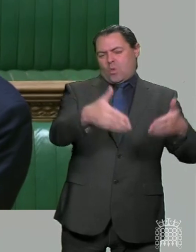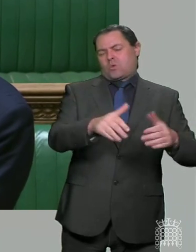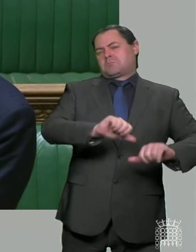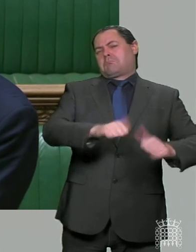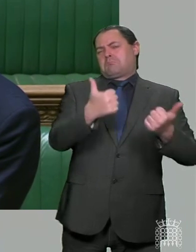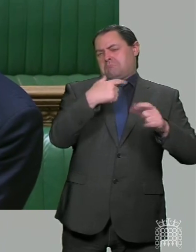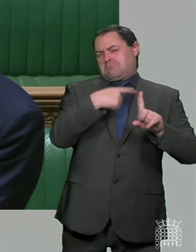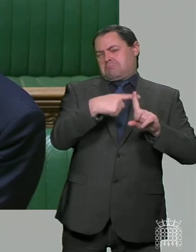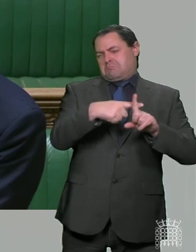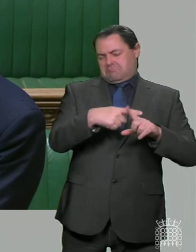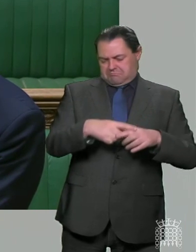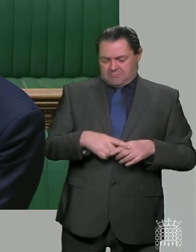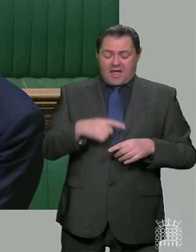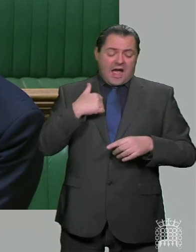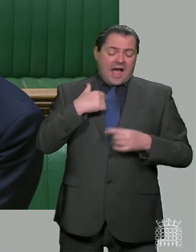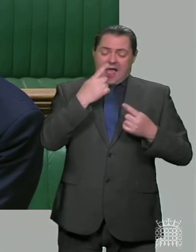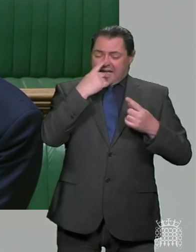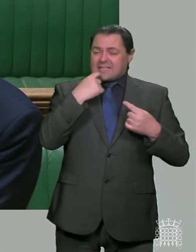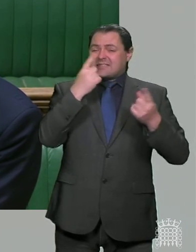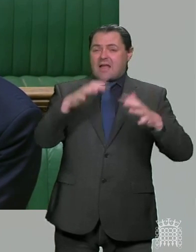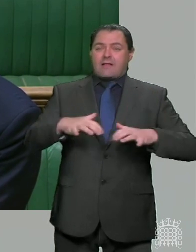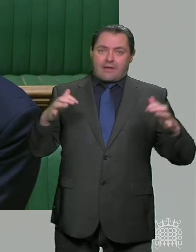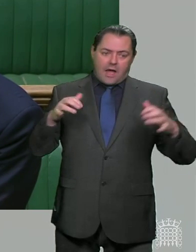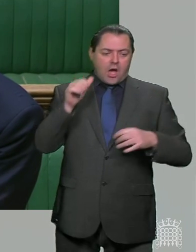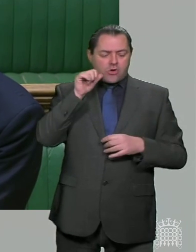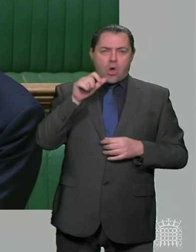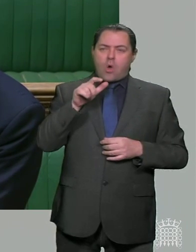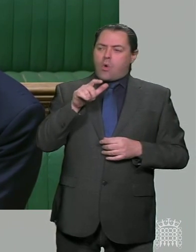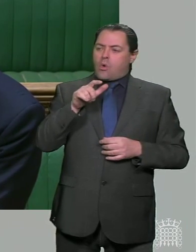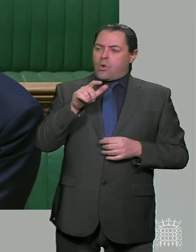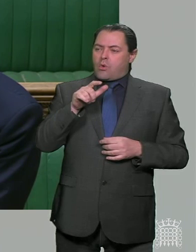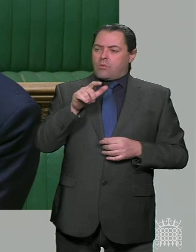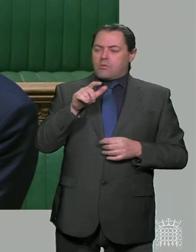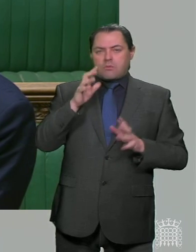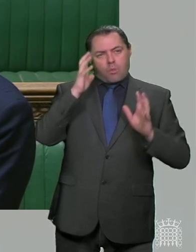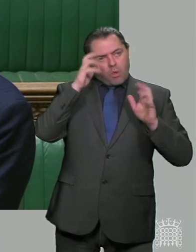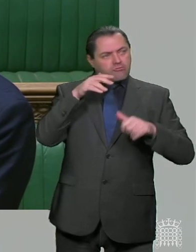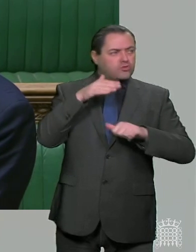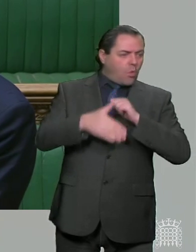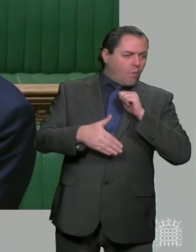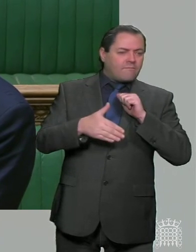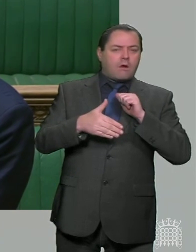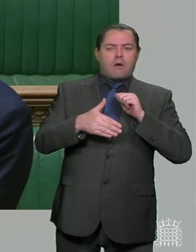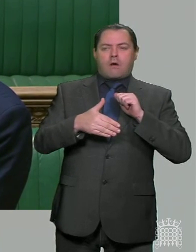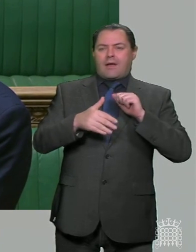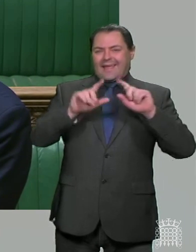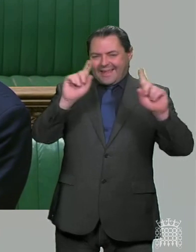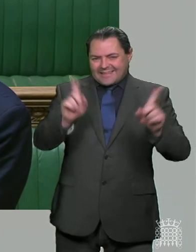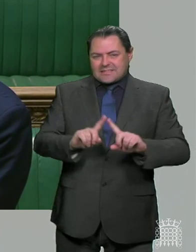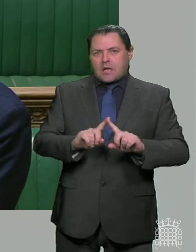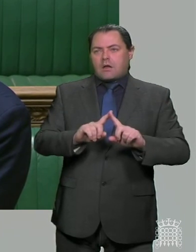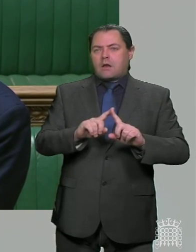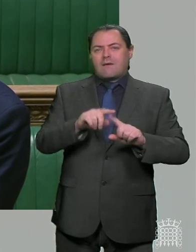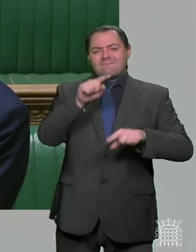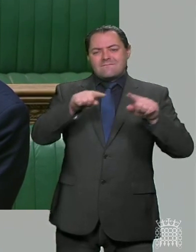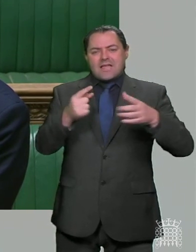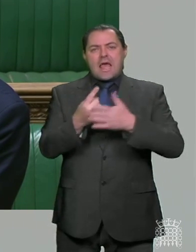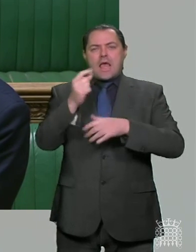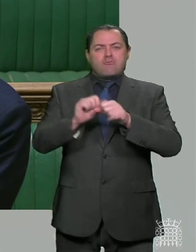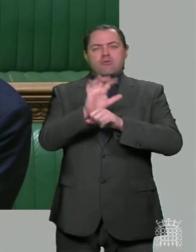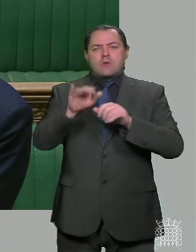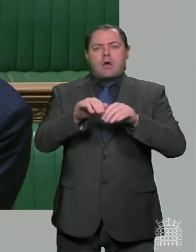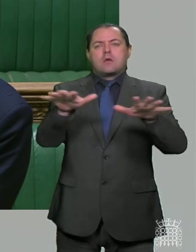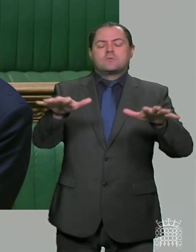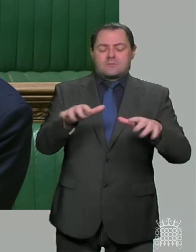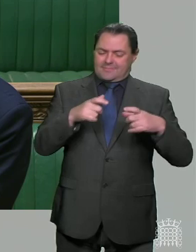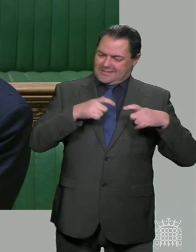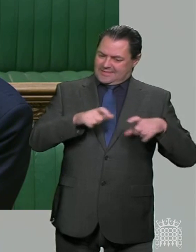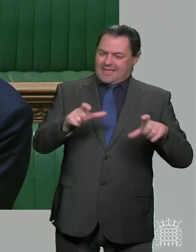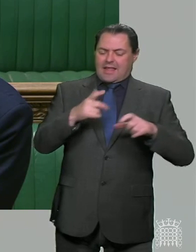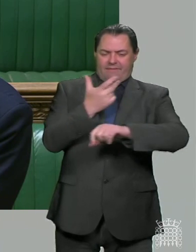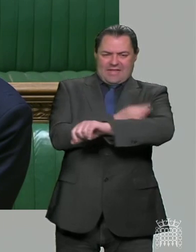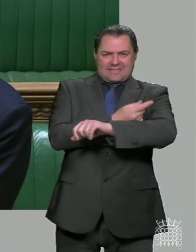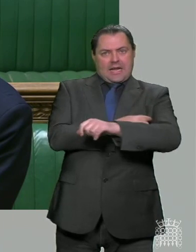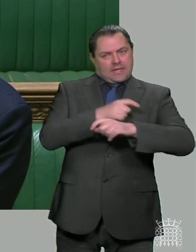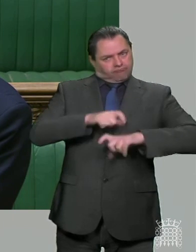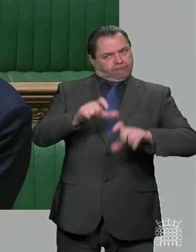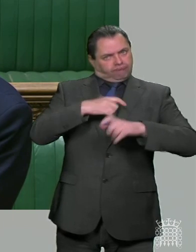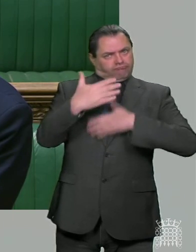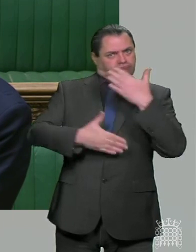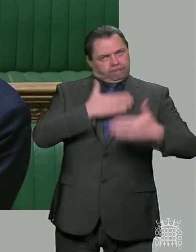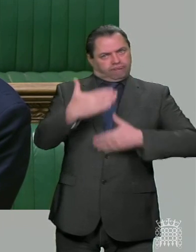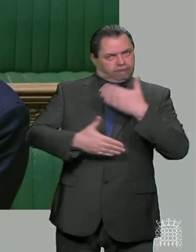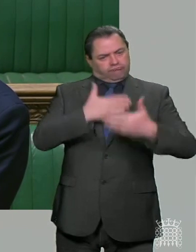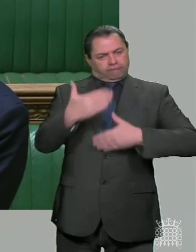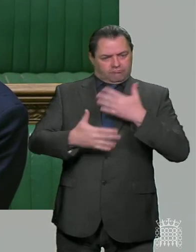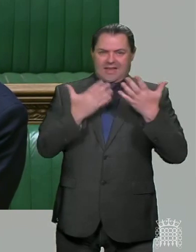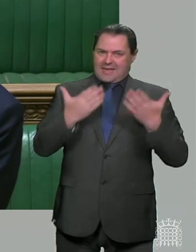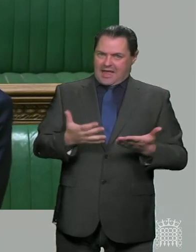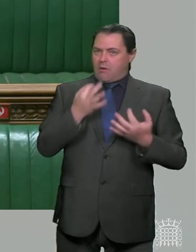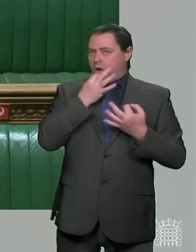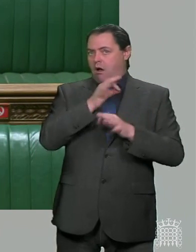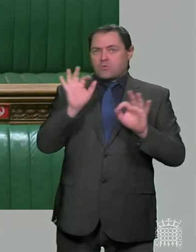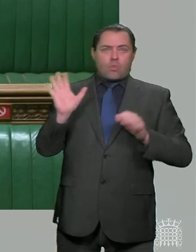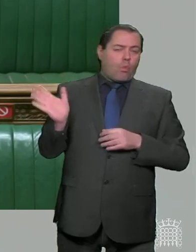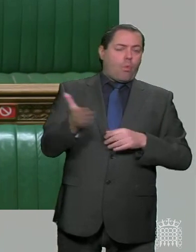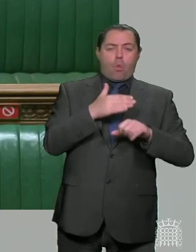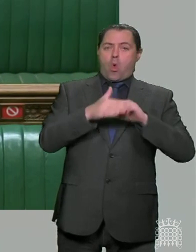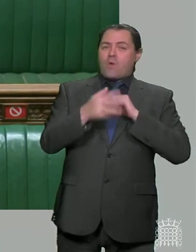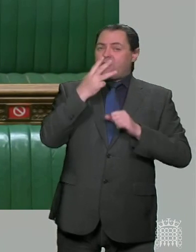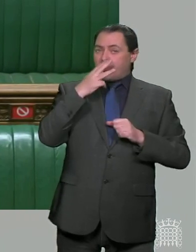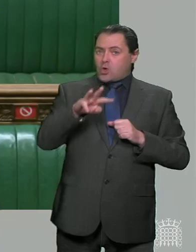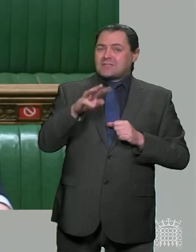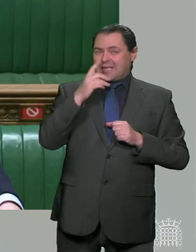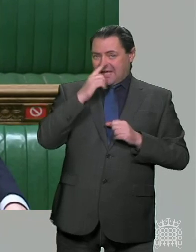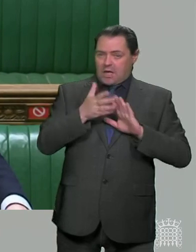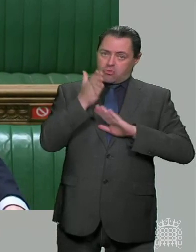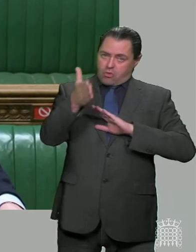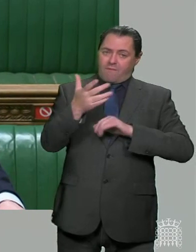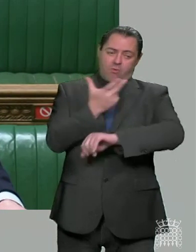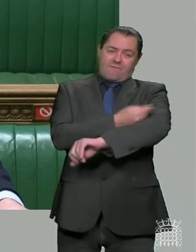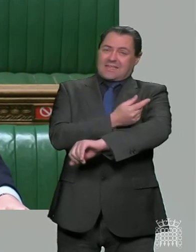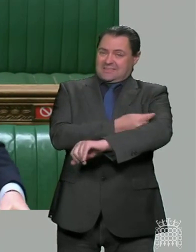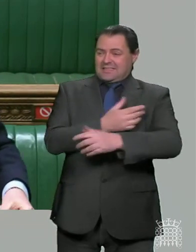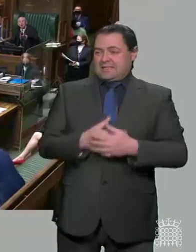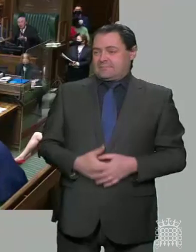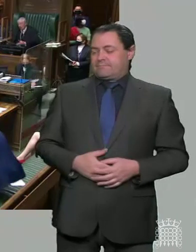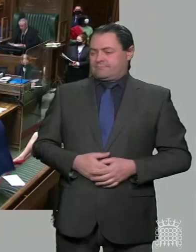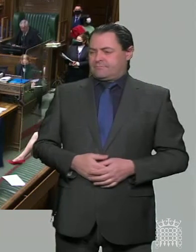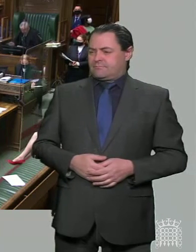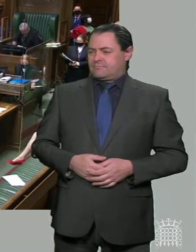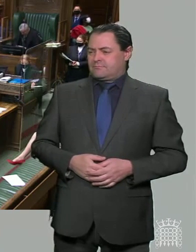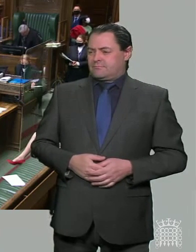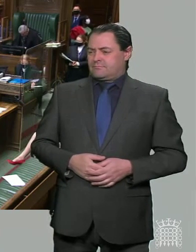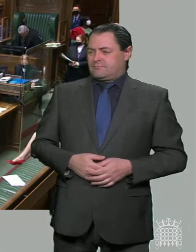I can tell the House that, in spite of the continuing concern that we have about the Indian variant, we are increasing our vaccination programme at such a rate that we can now ask everybody over 30 to come forward and get vaccinated.